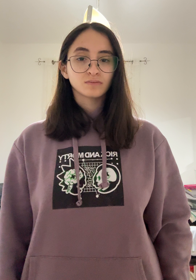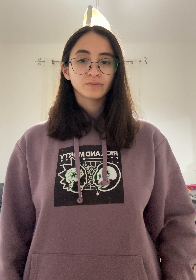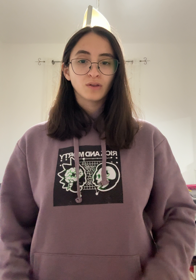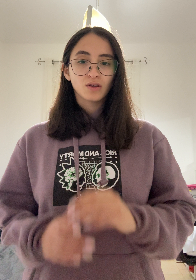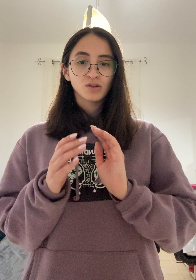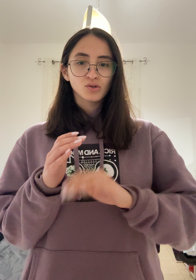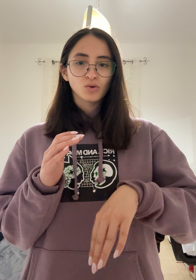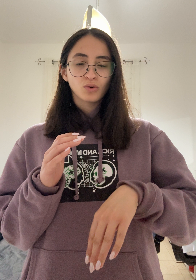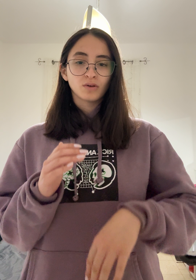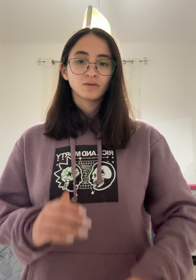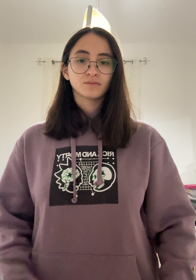זול